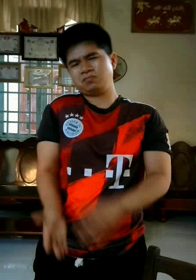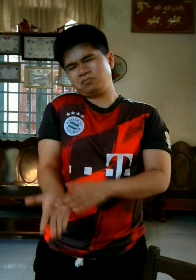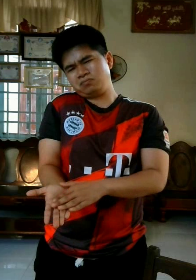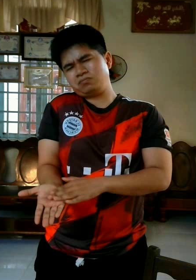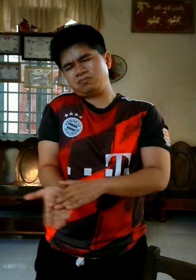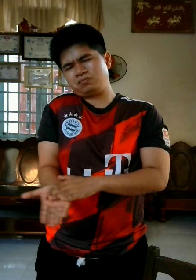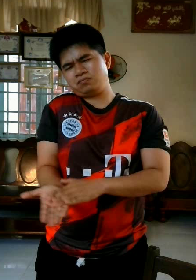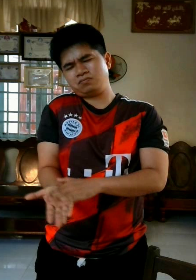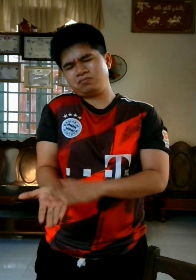xin loi